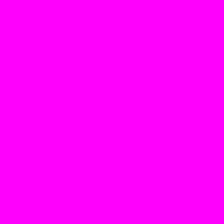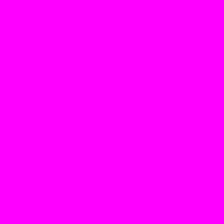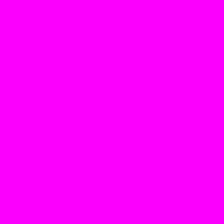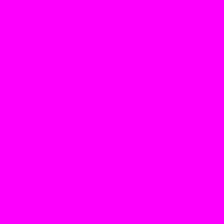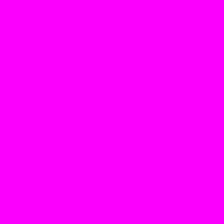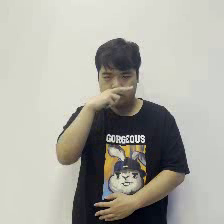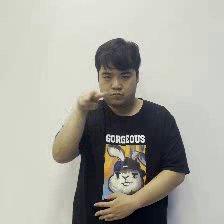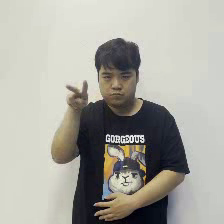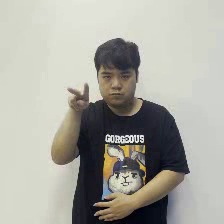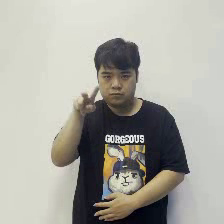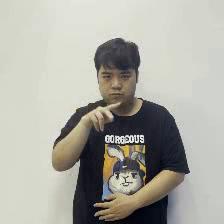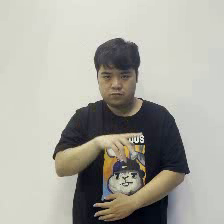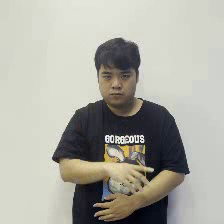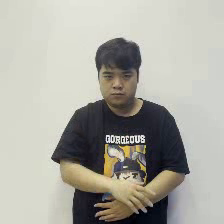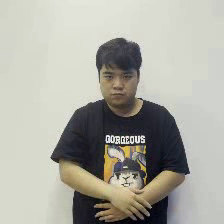Nhìn